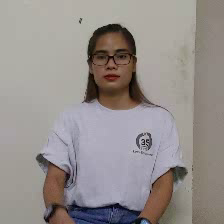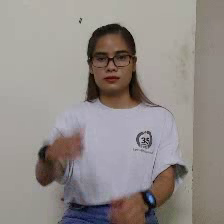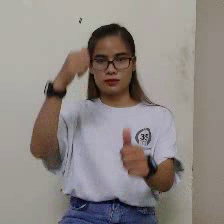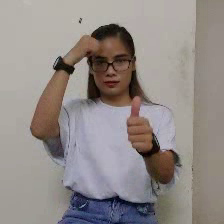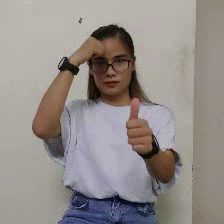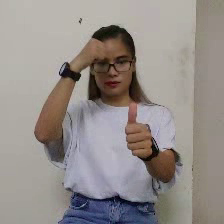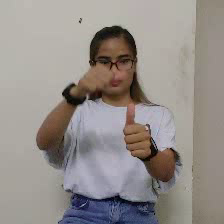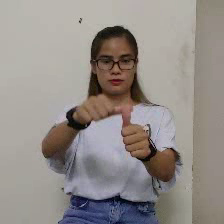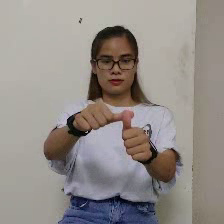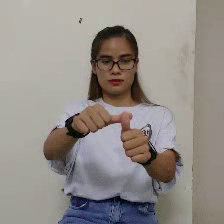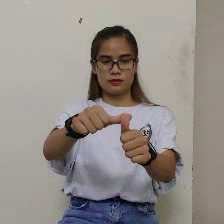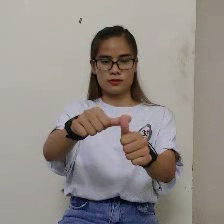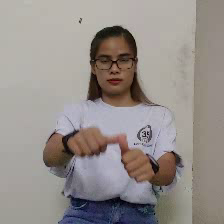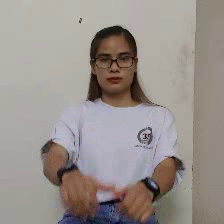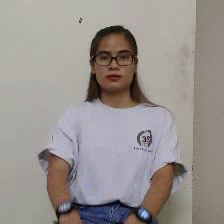Nhớ